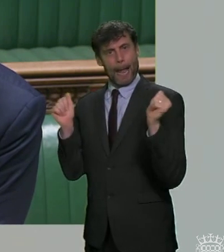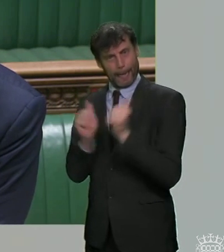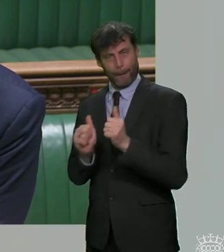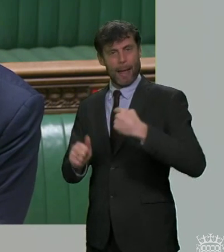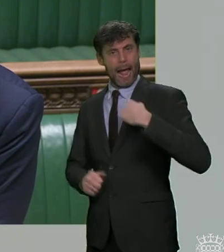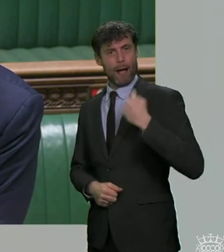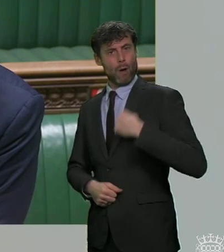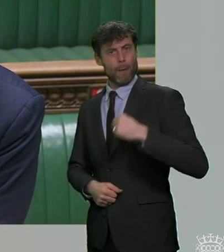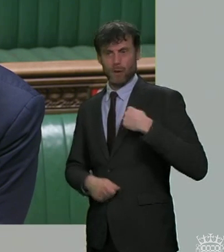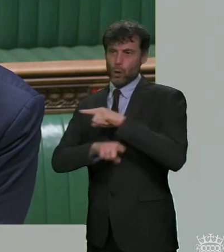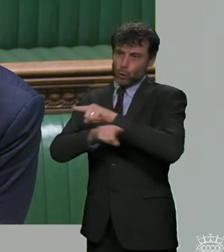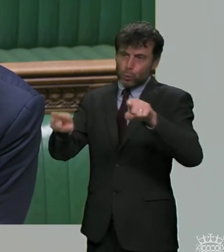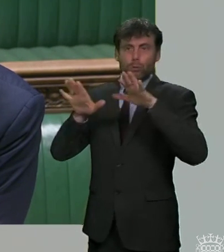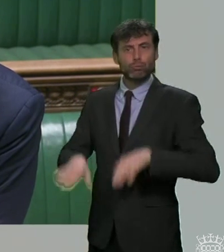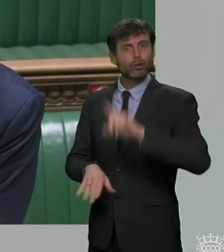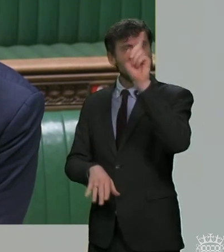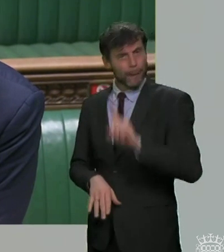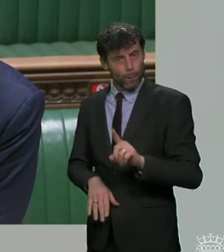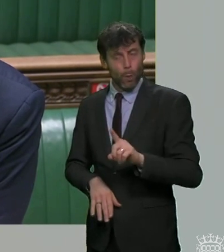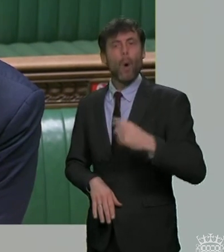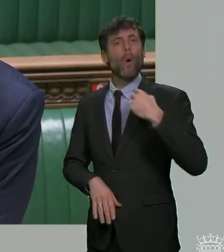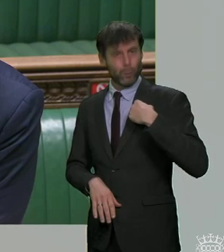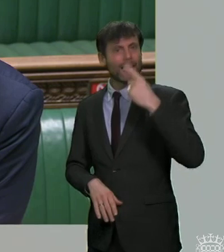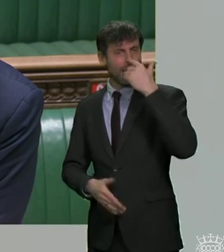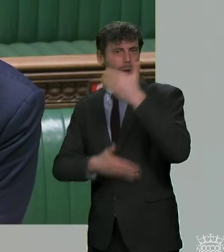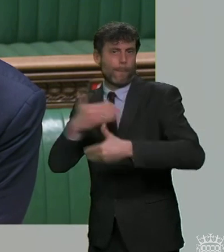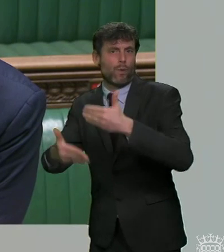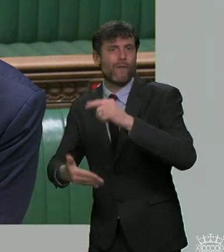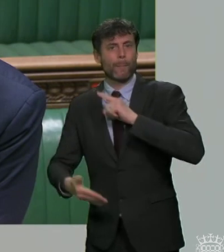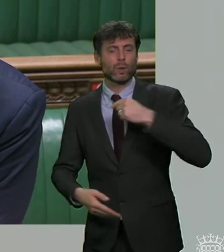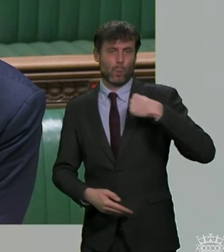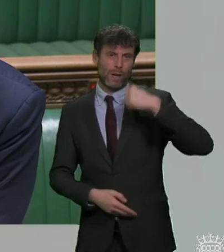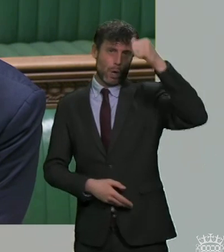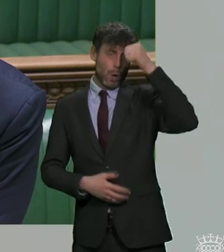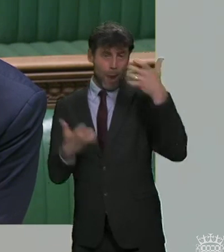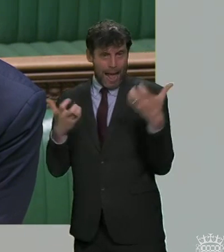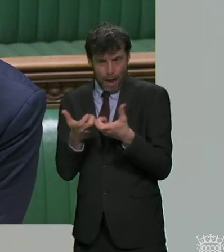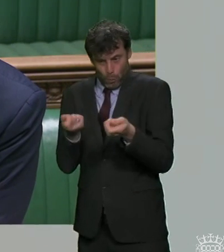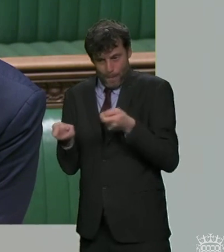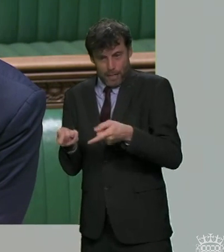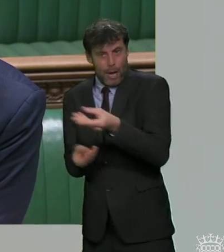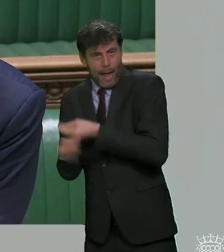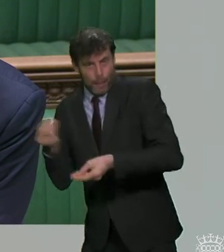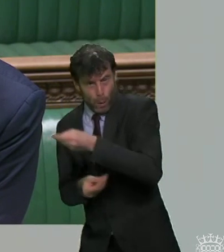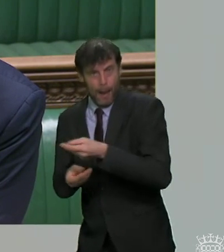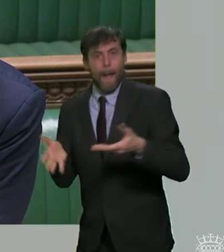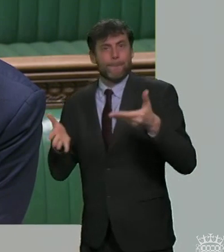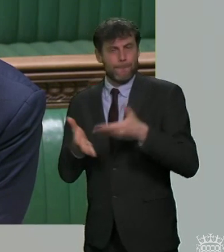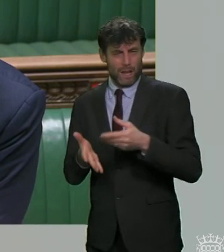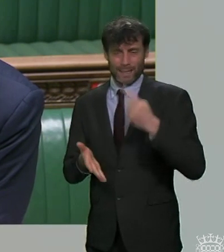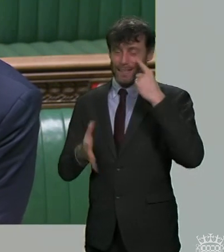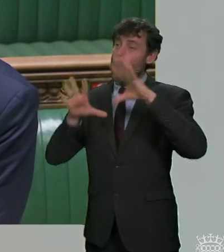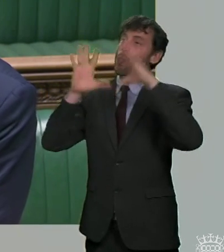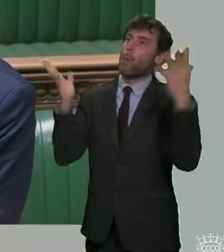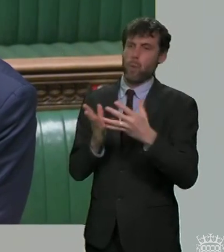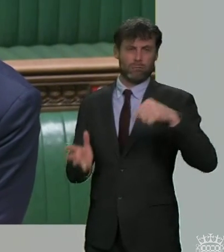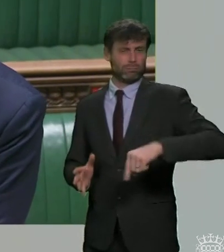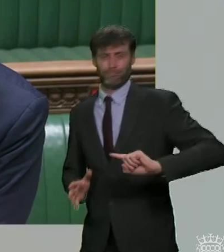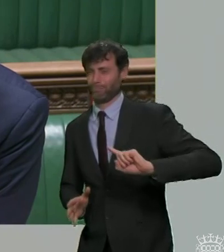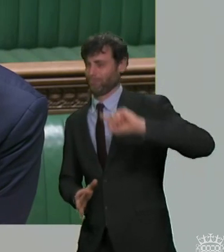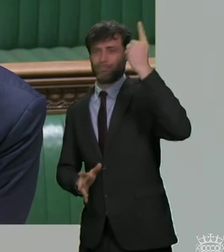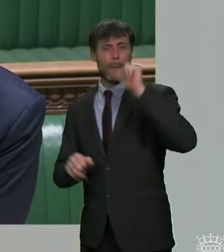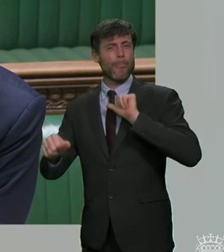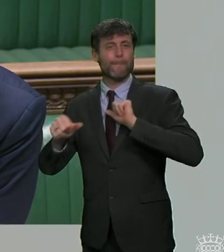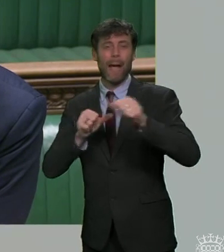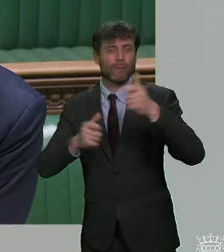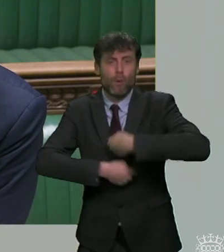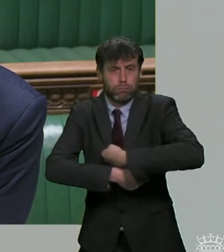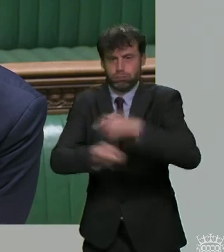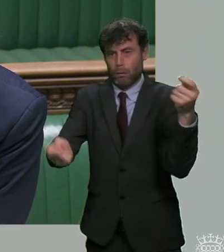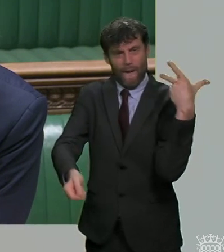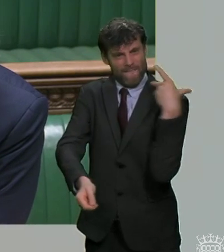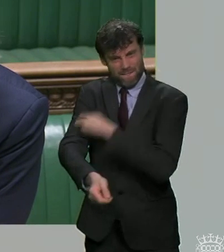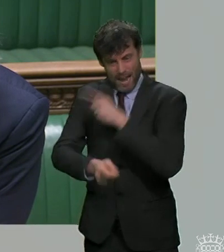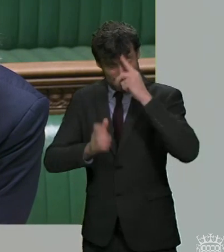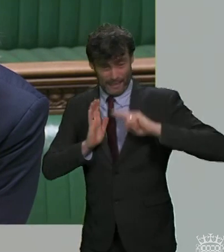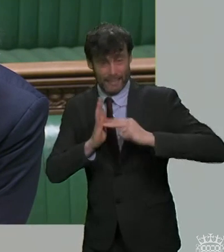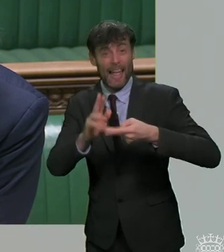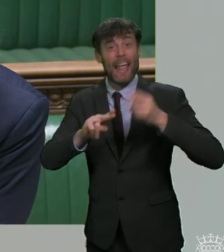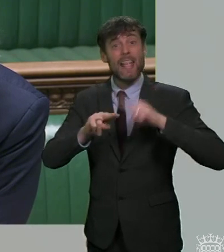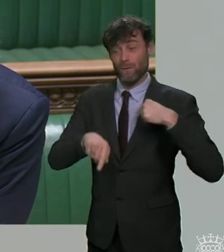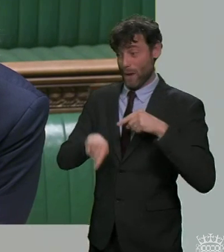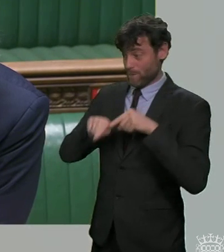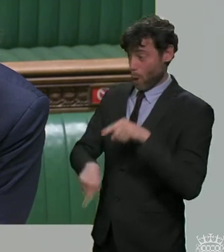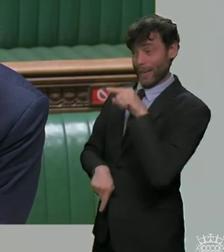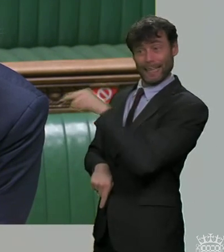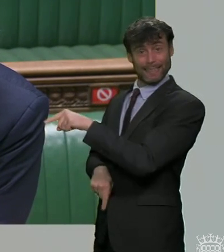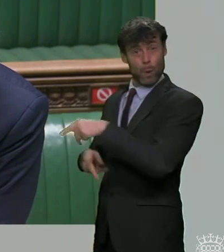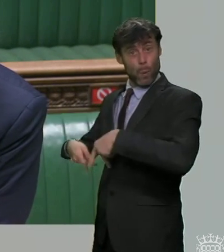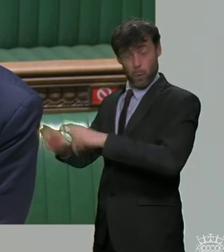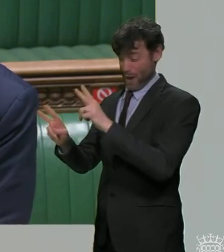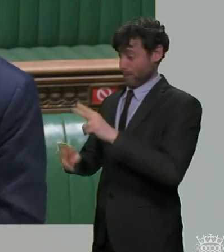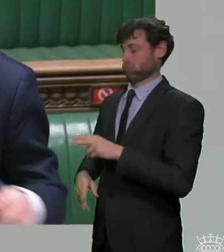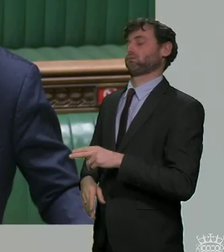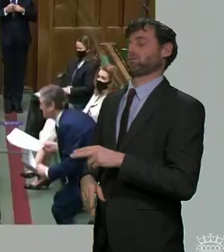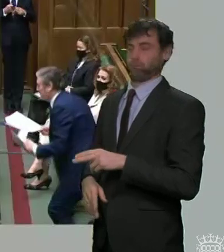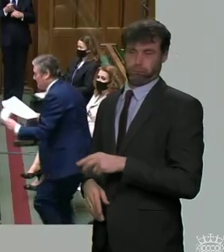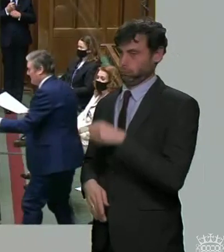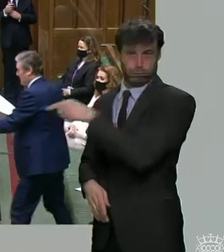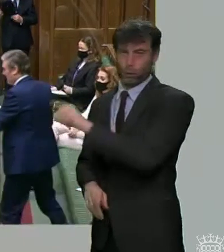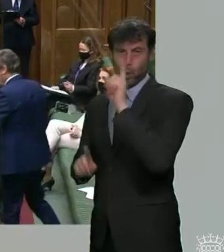We are going to do that because of our sound management of the economy and the fastest vaccine roll-out programme of any comparable country which, frankly, if we had followed his precept and his ideas, we would certainly not have been able to achieve.